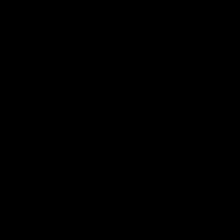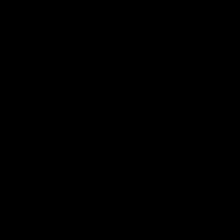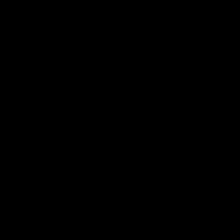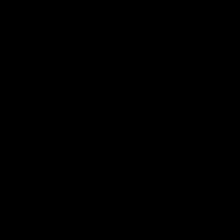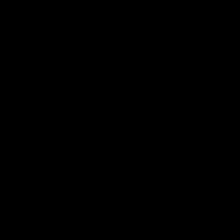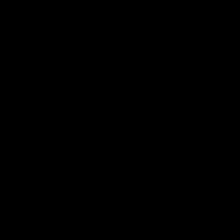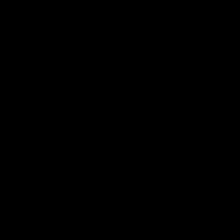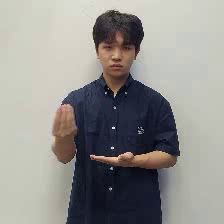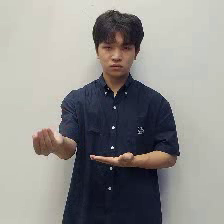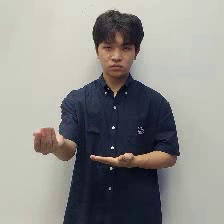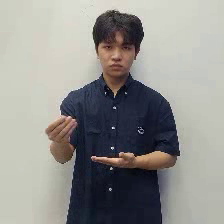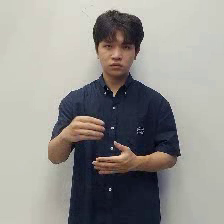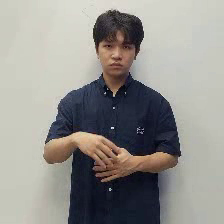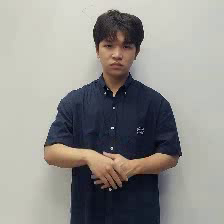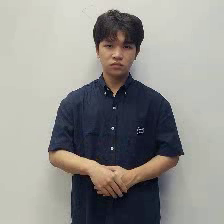Mua